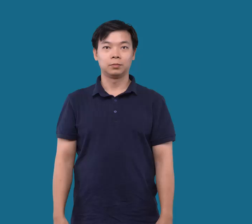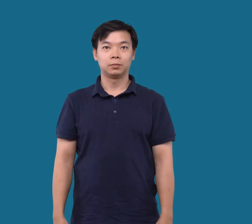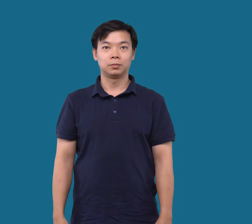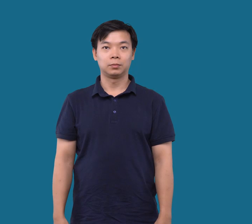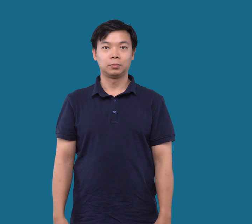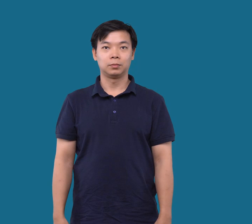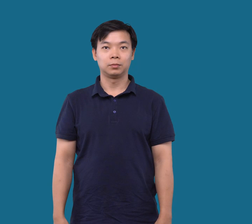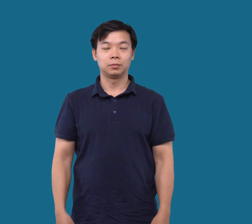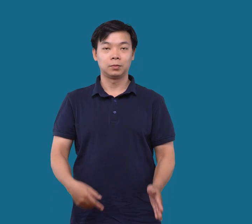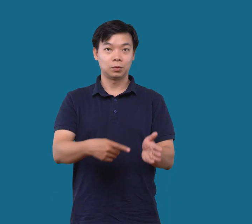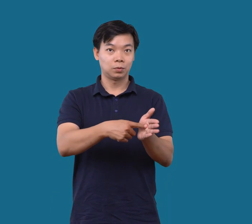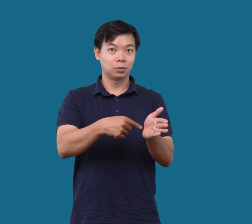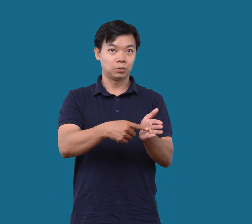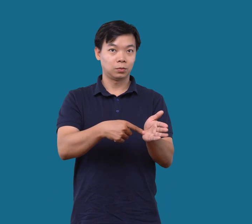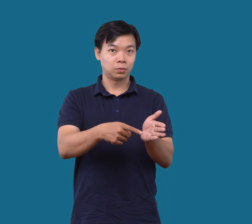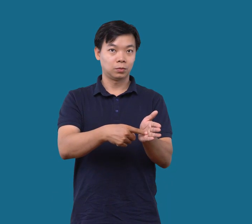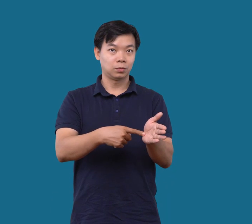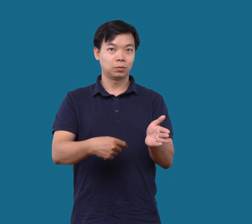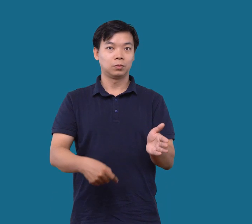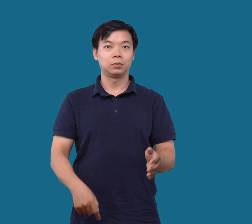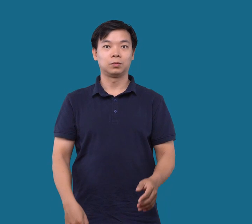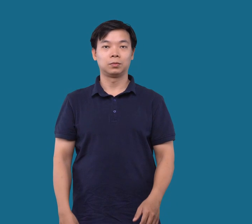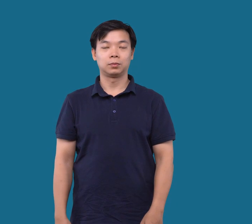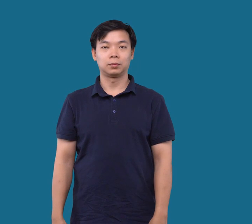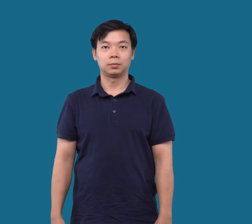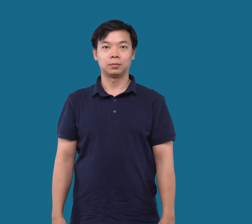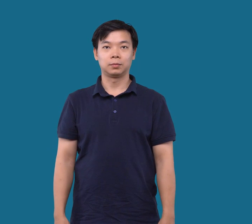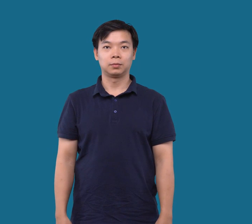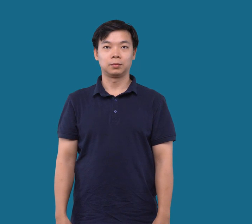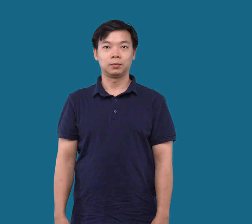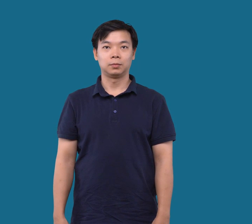hồ dán